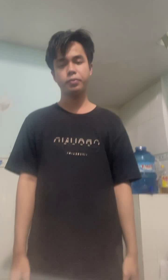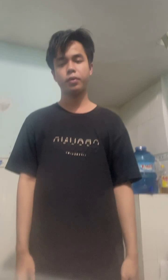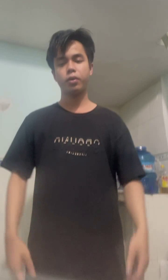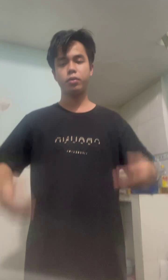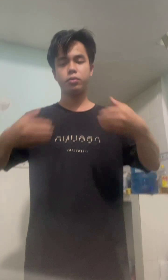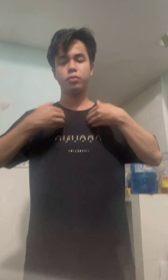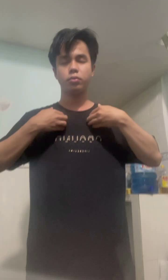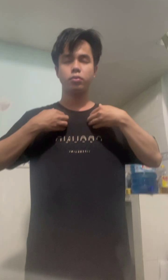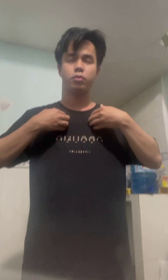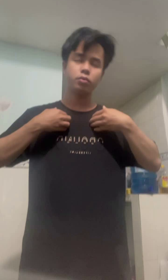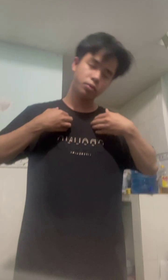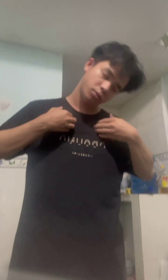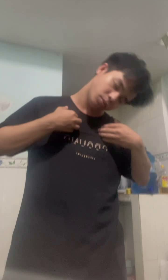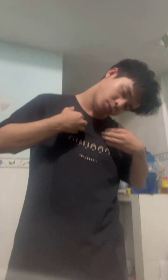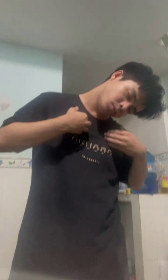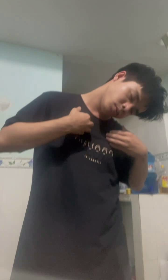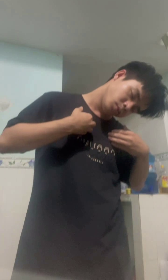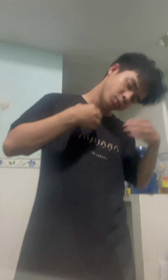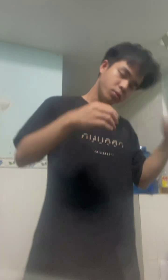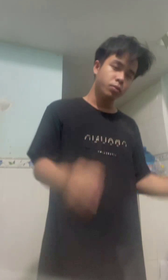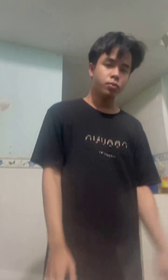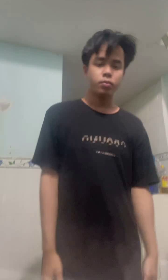met moi